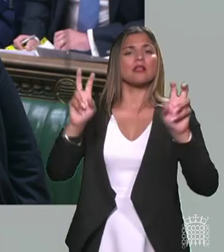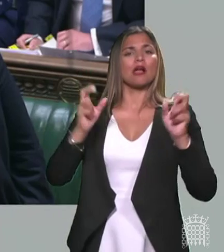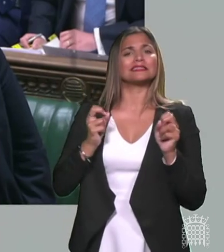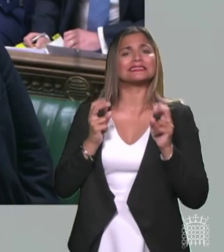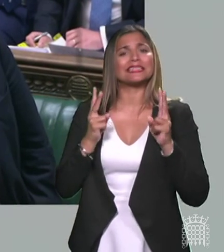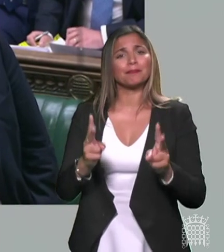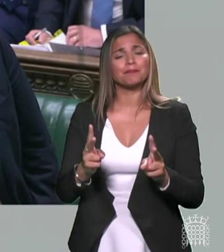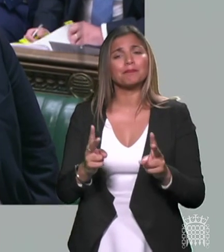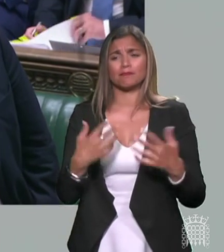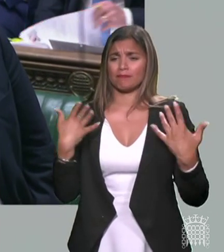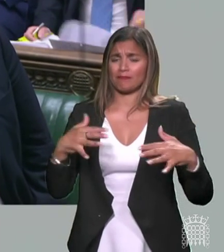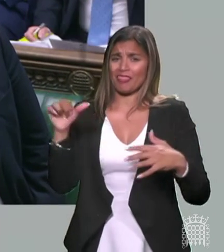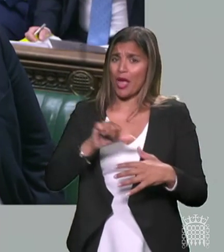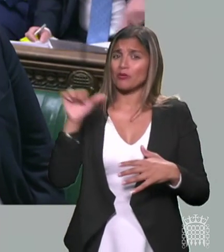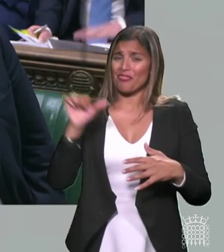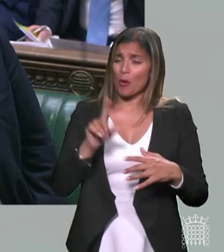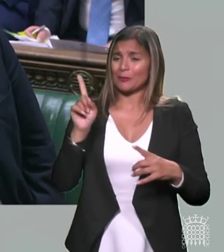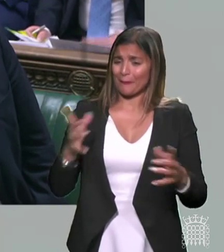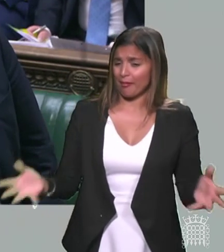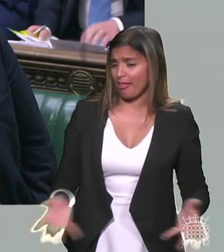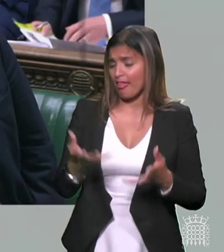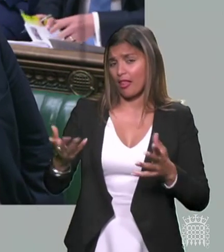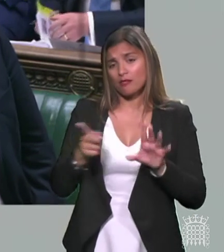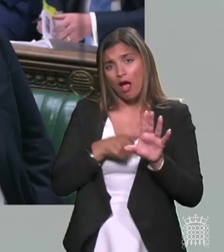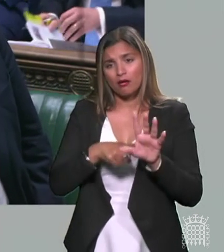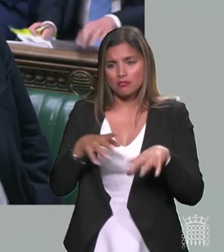That is our ambition—to help people into good jobs.